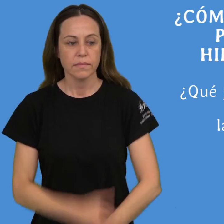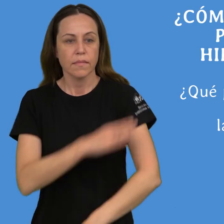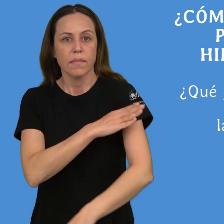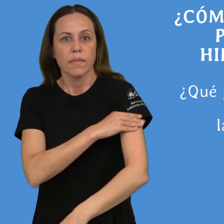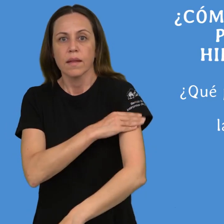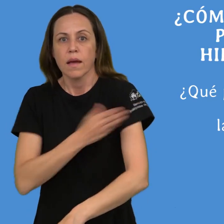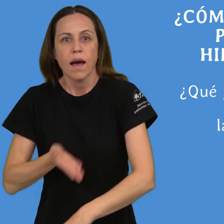tensión